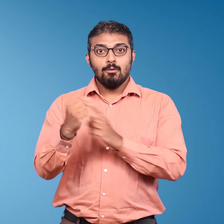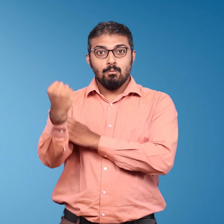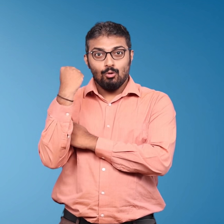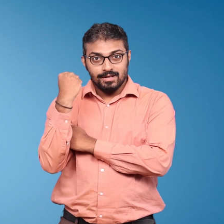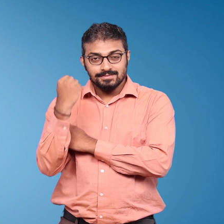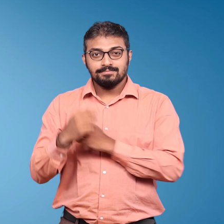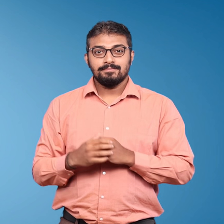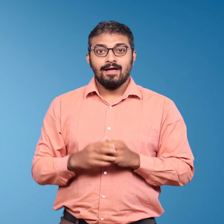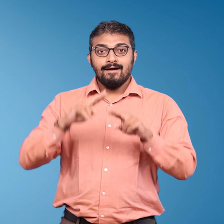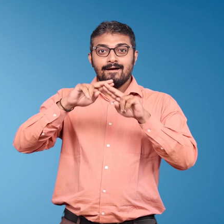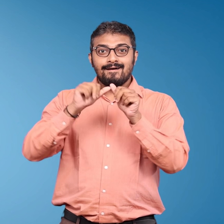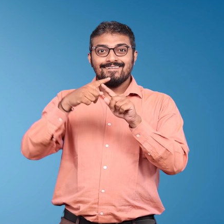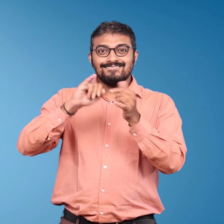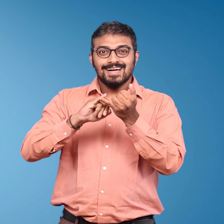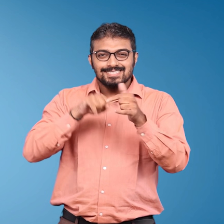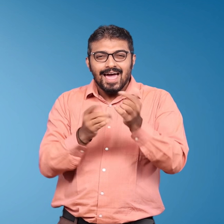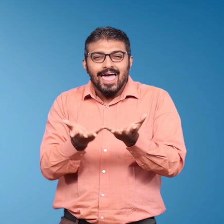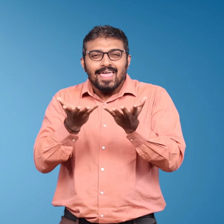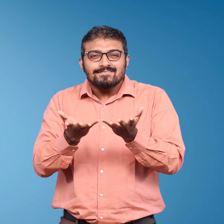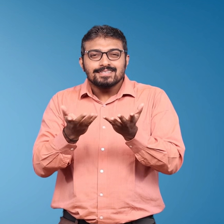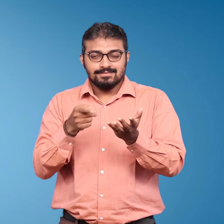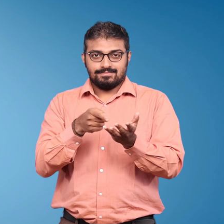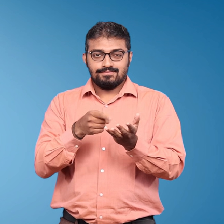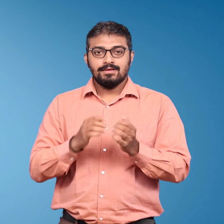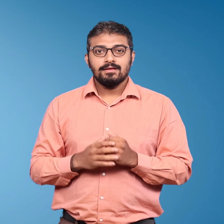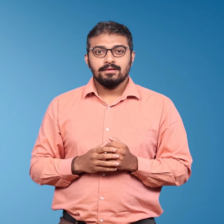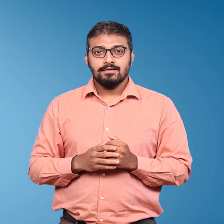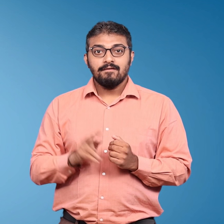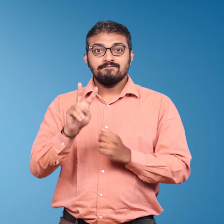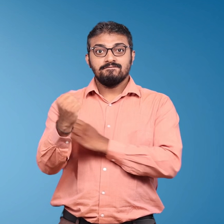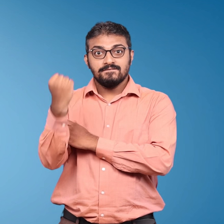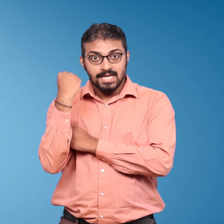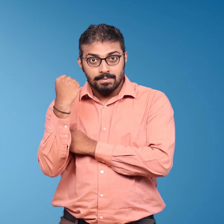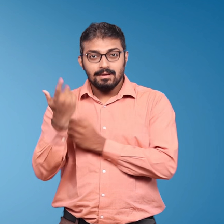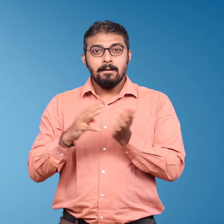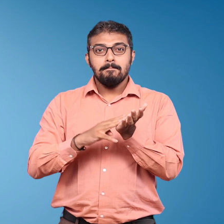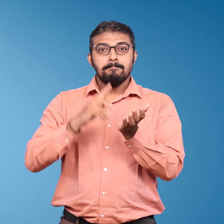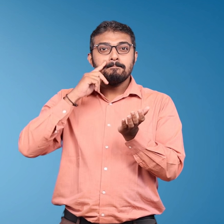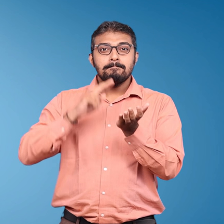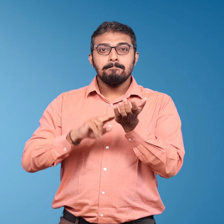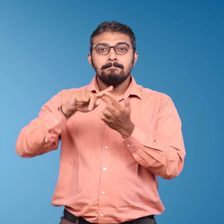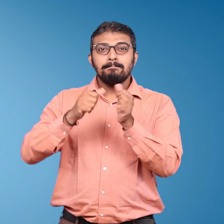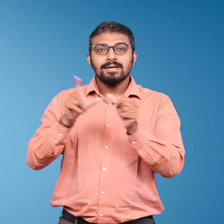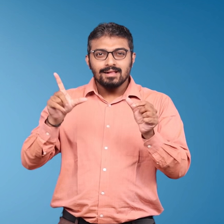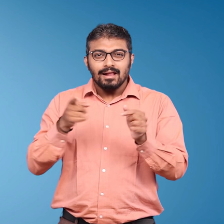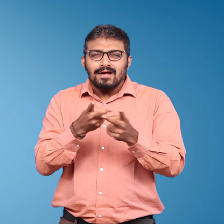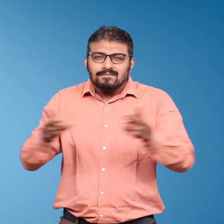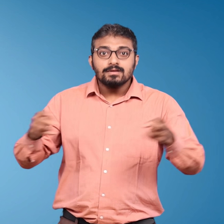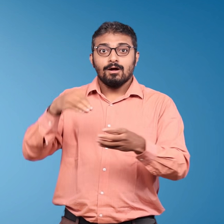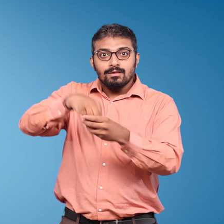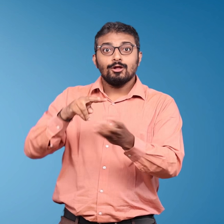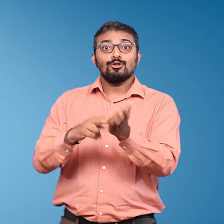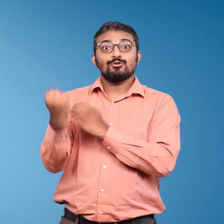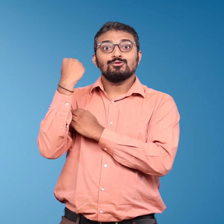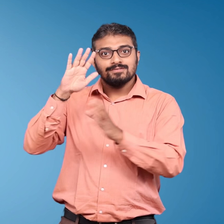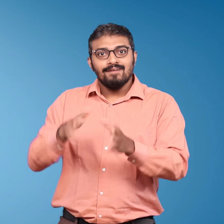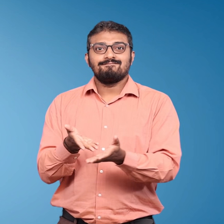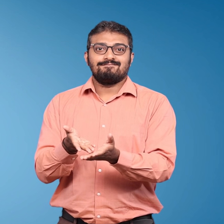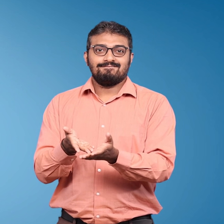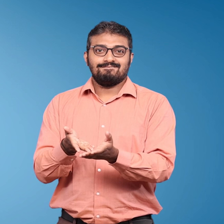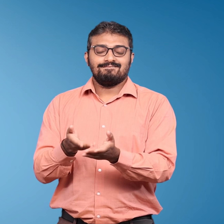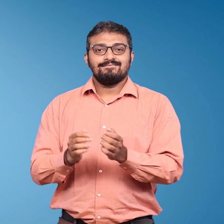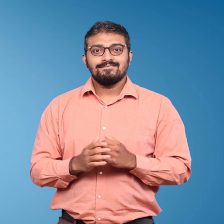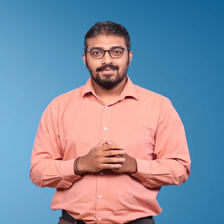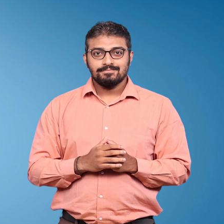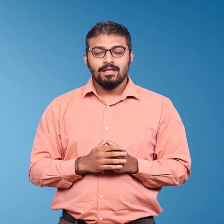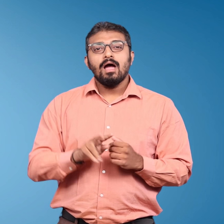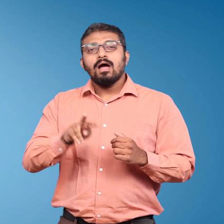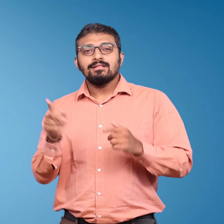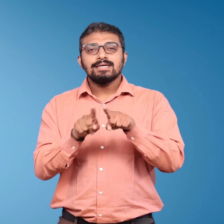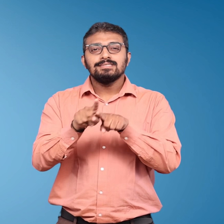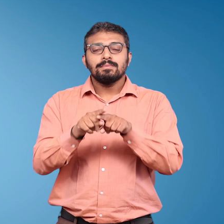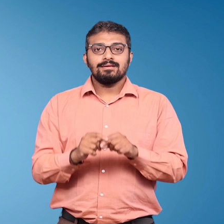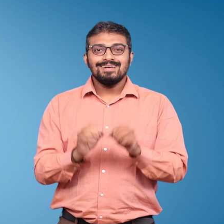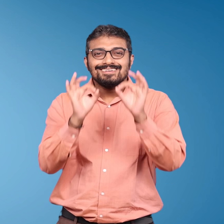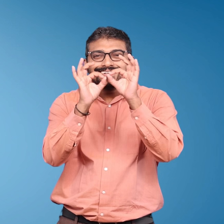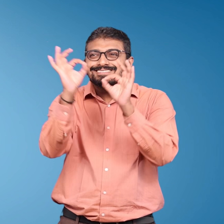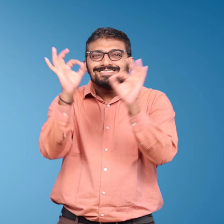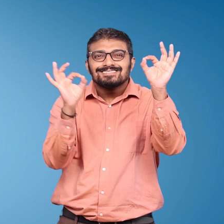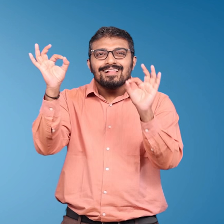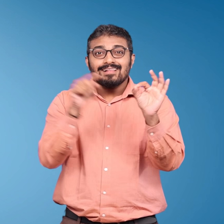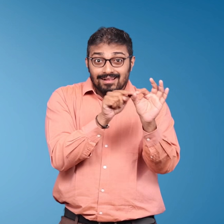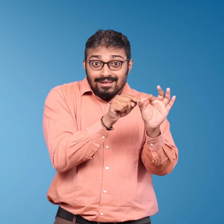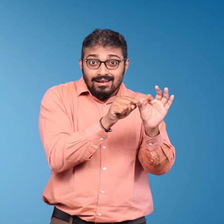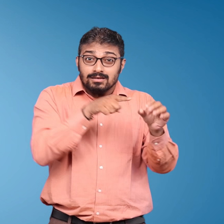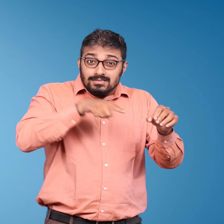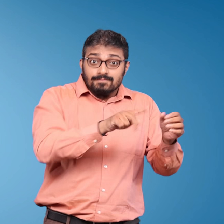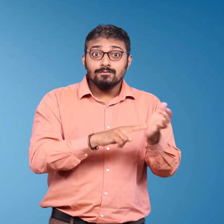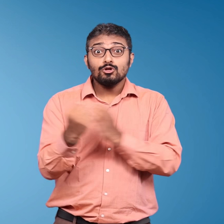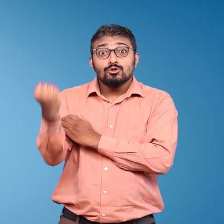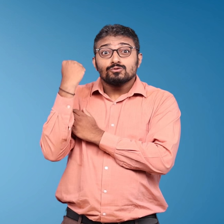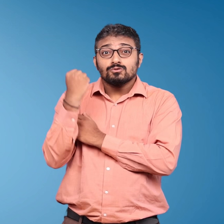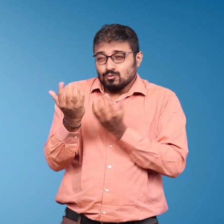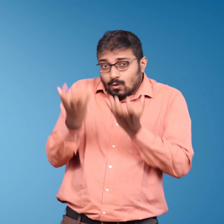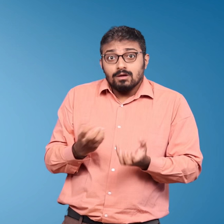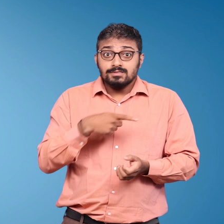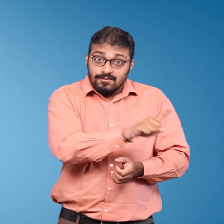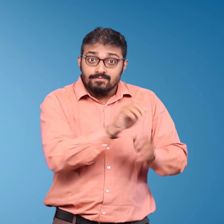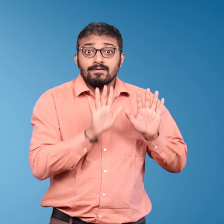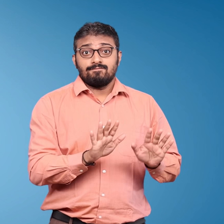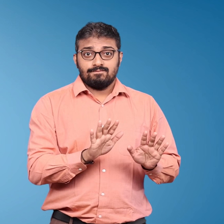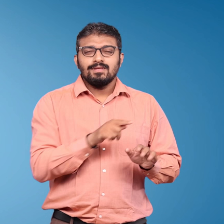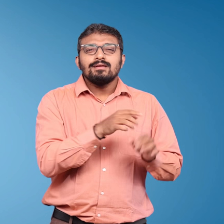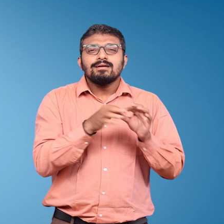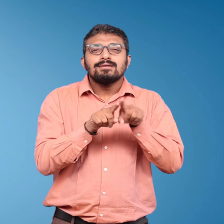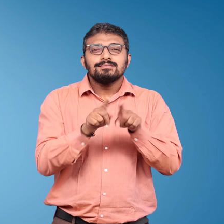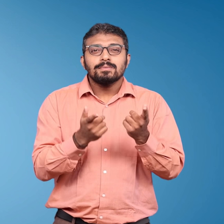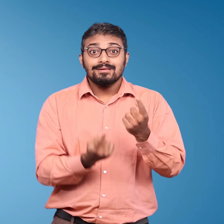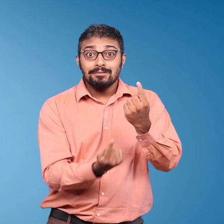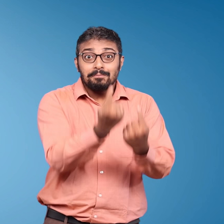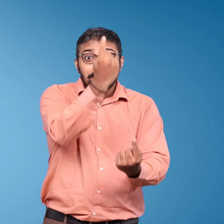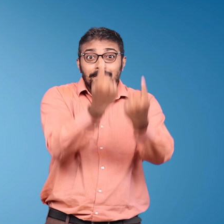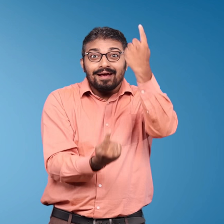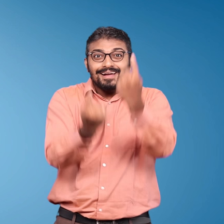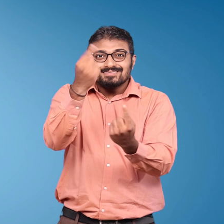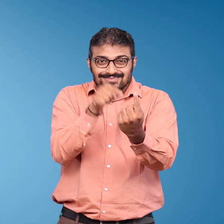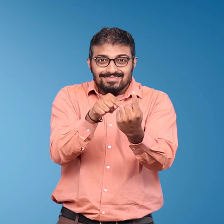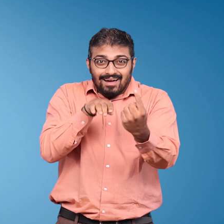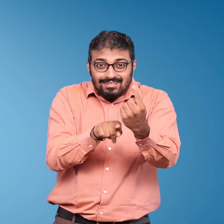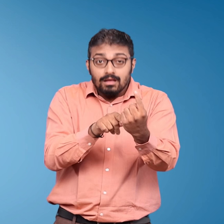fats, vitamins and minerals. Similarly, other living organisms also need nutrients. For example, plants take in nutrients from the soil.